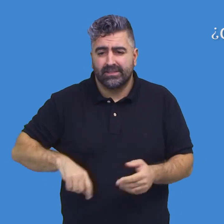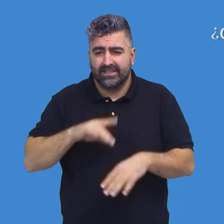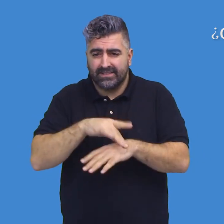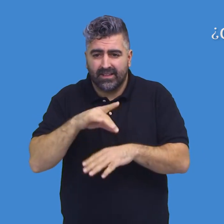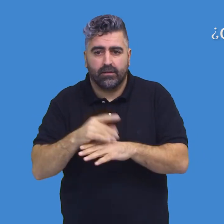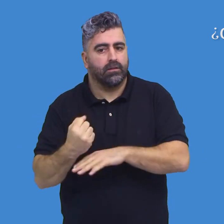enfermo